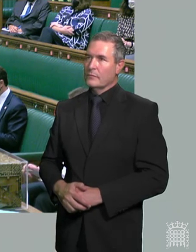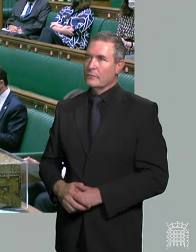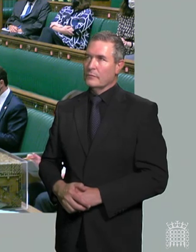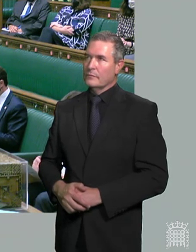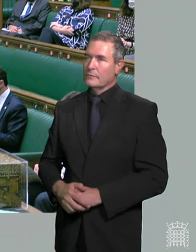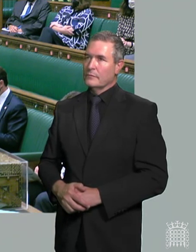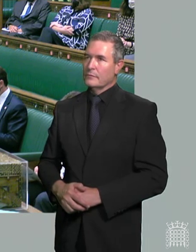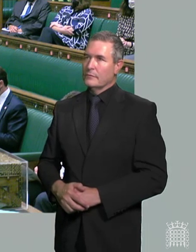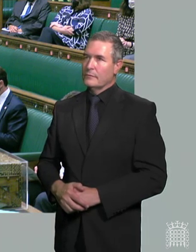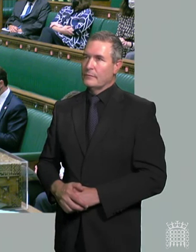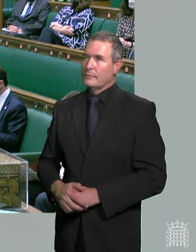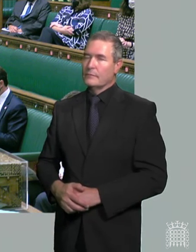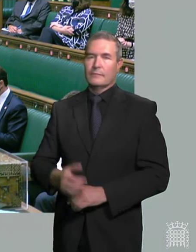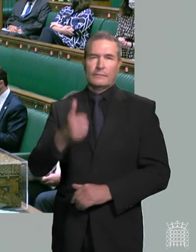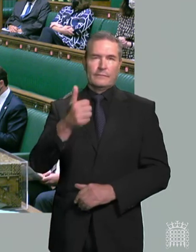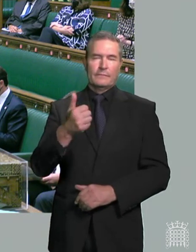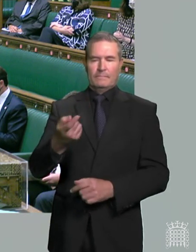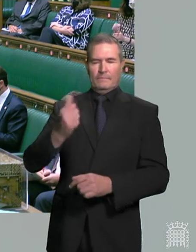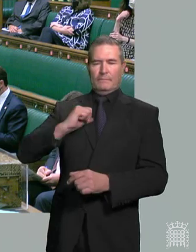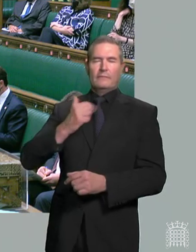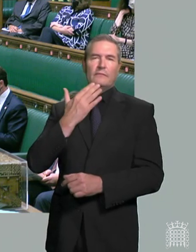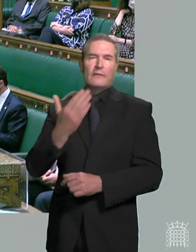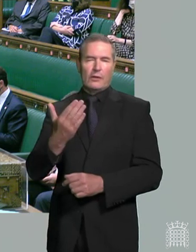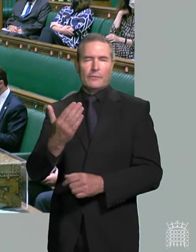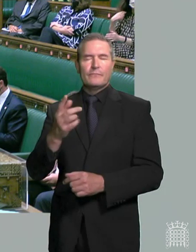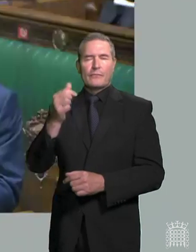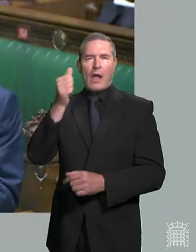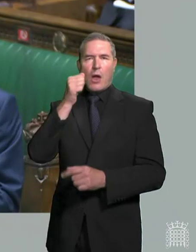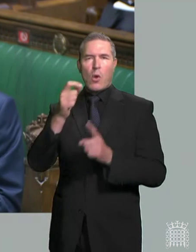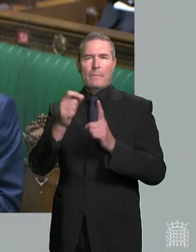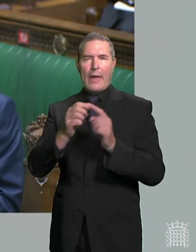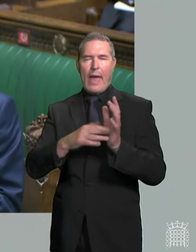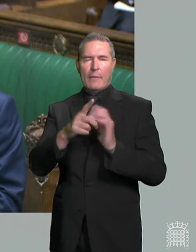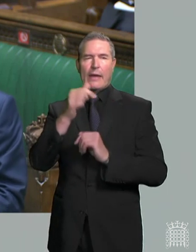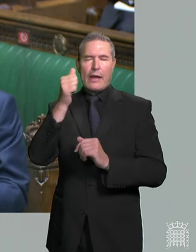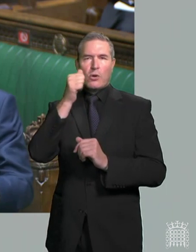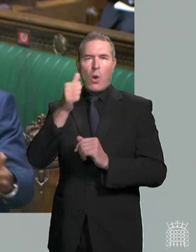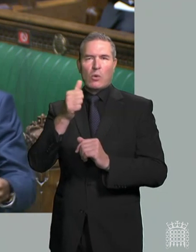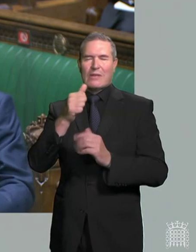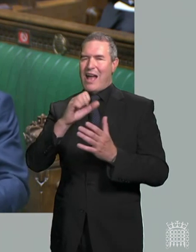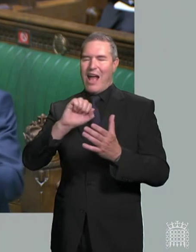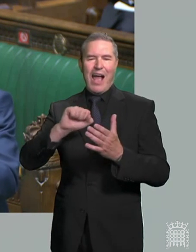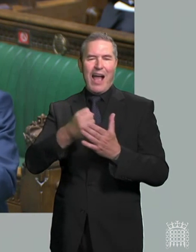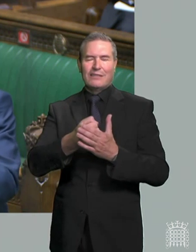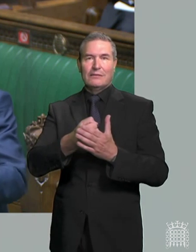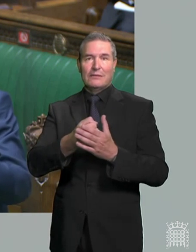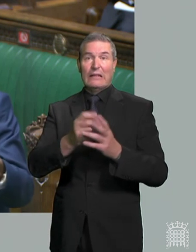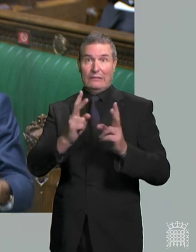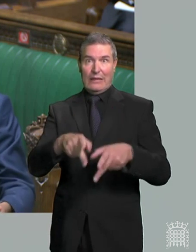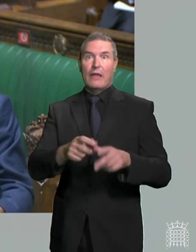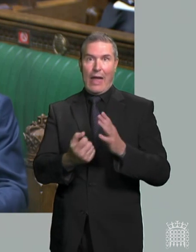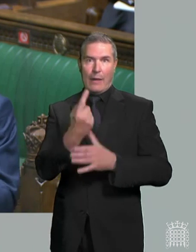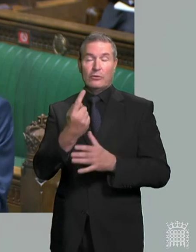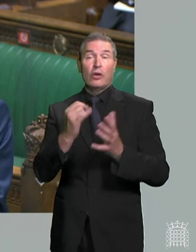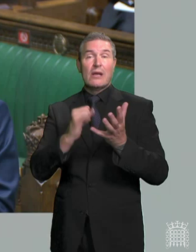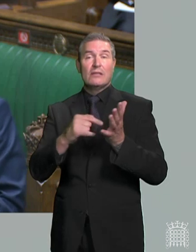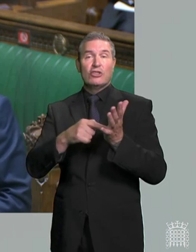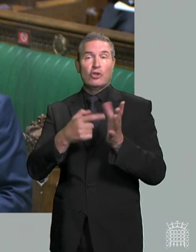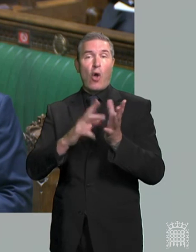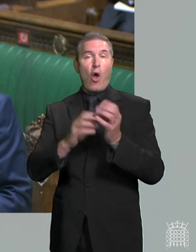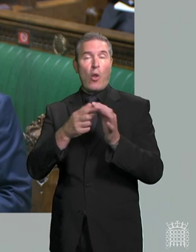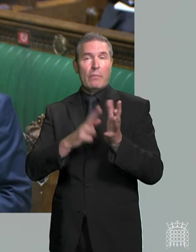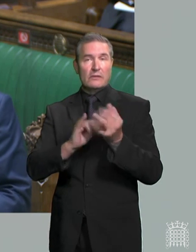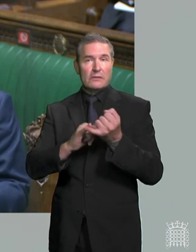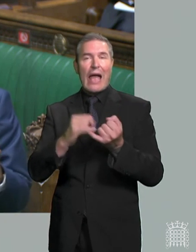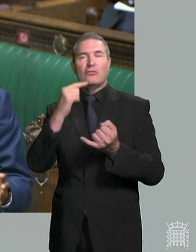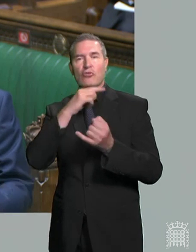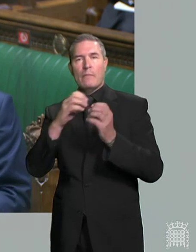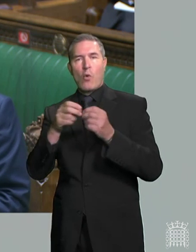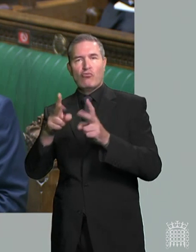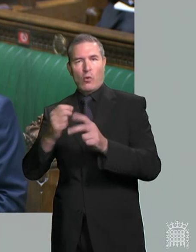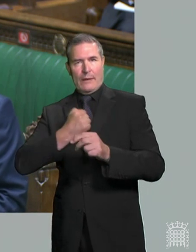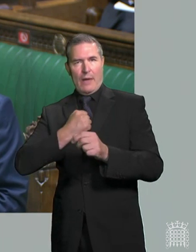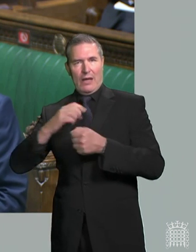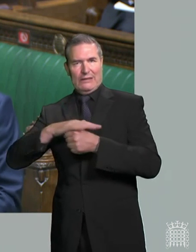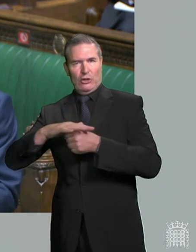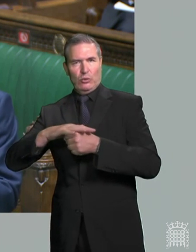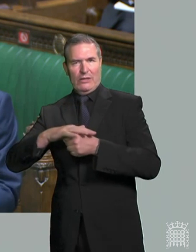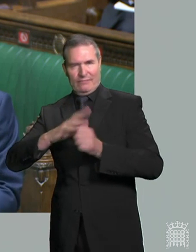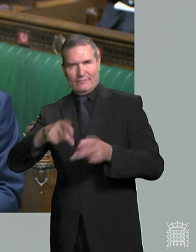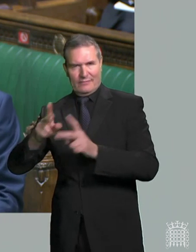I know that the Prime Minister is aware of the fatal and serious road accidents that have taken place on St Albans Road and Redbourn Road in my constituency.